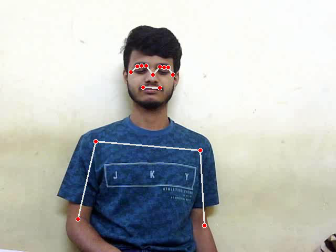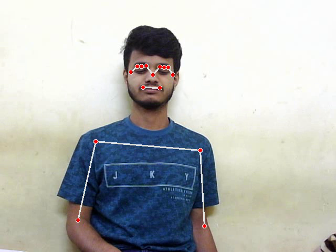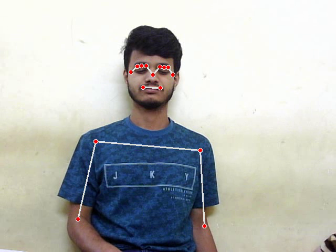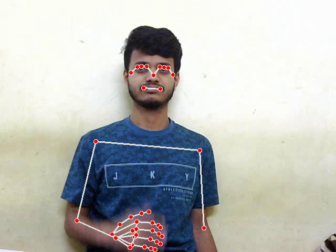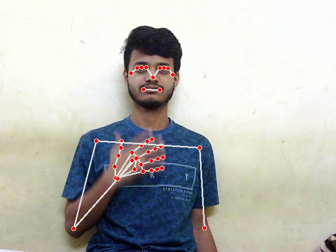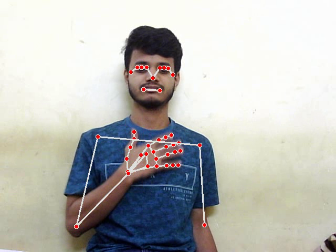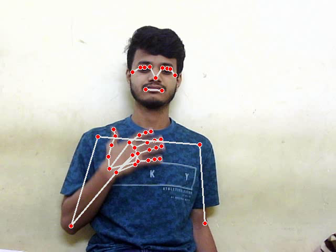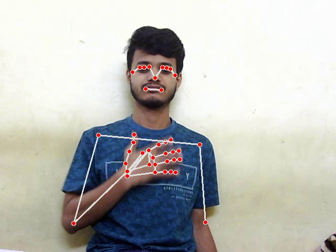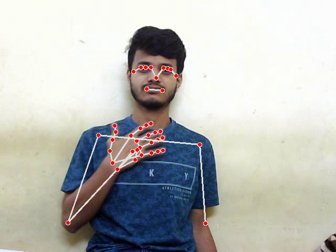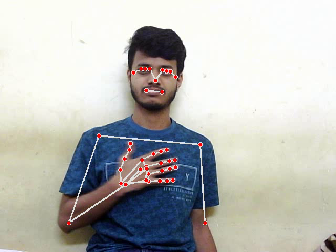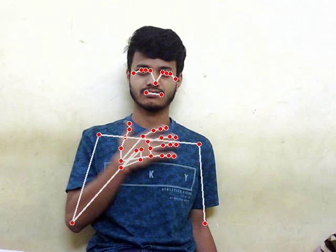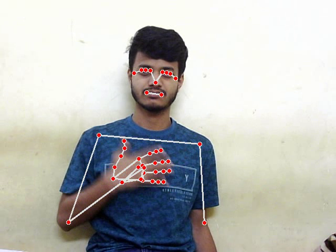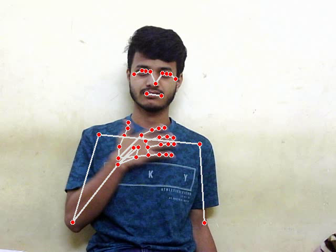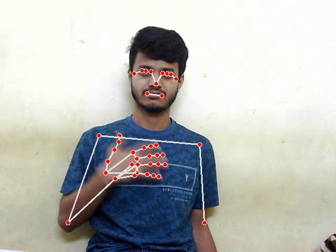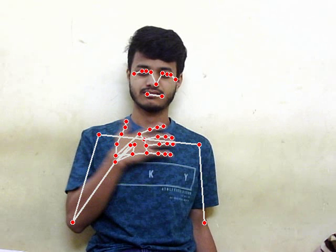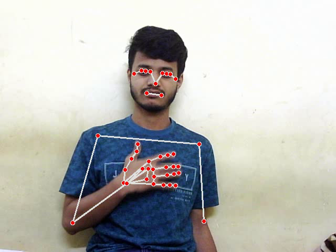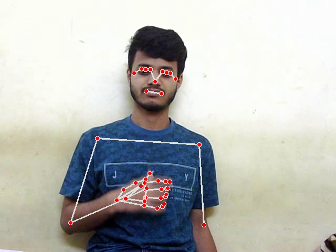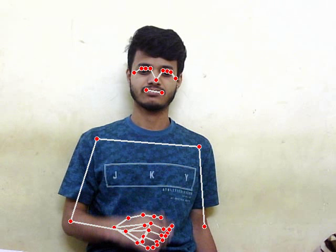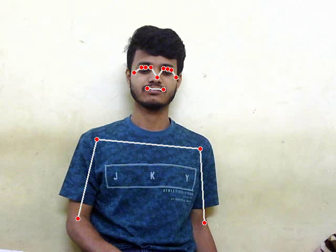please